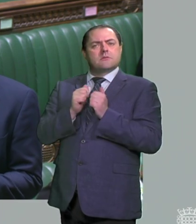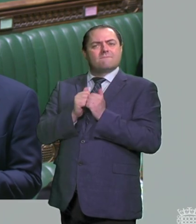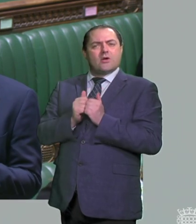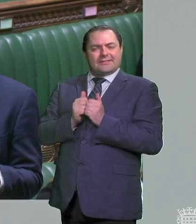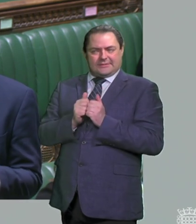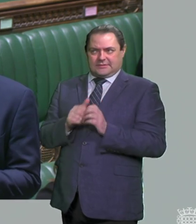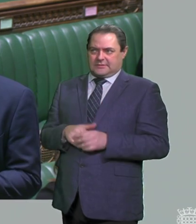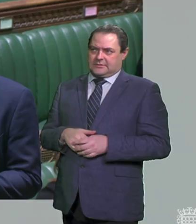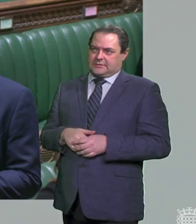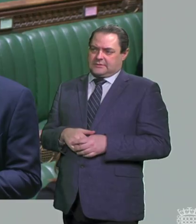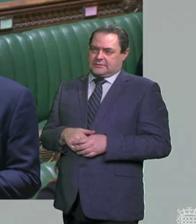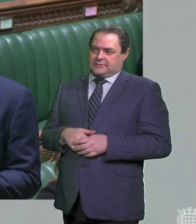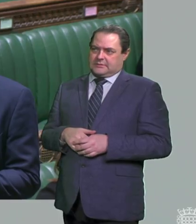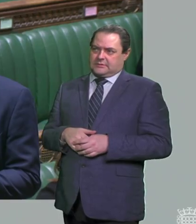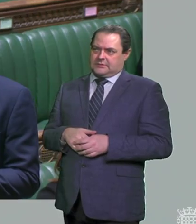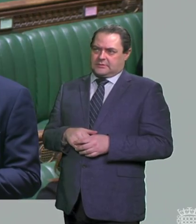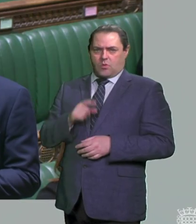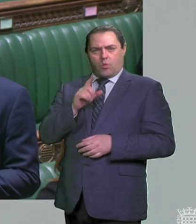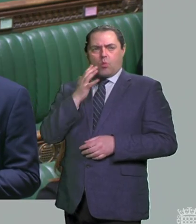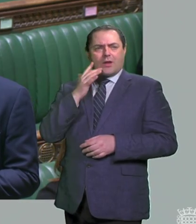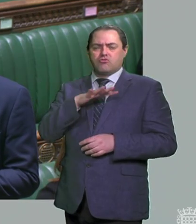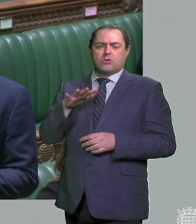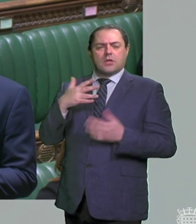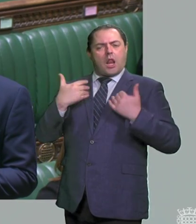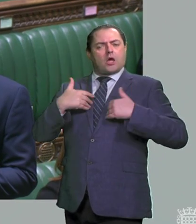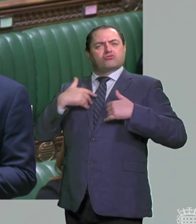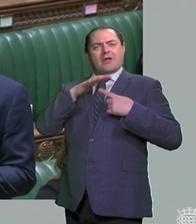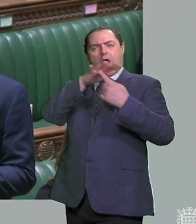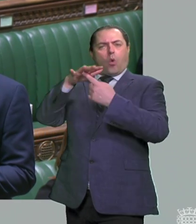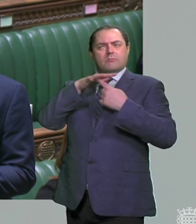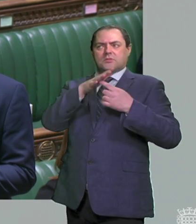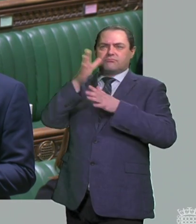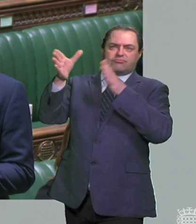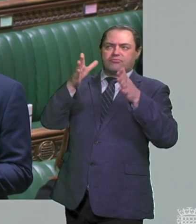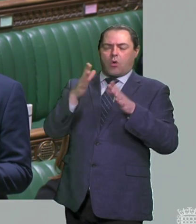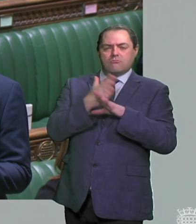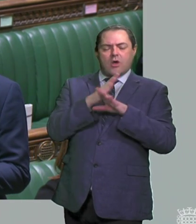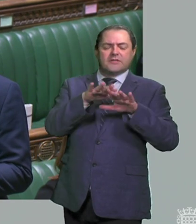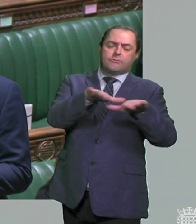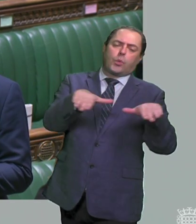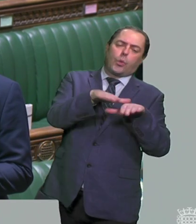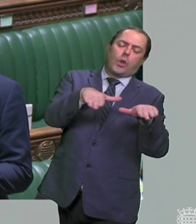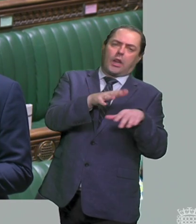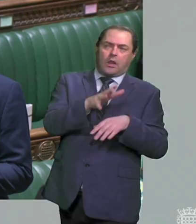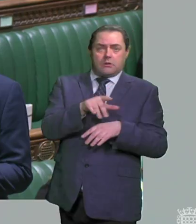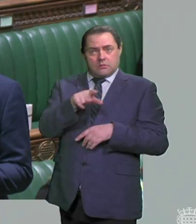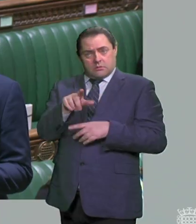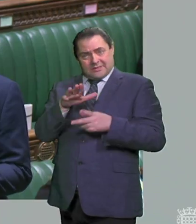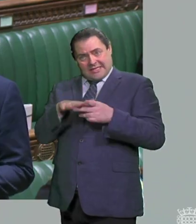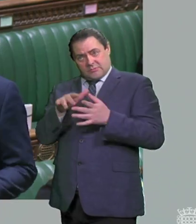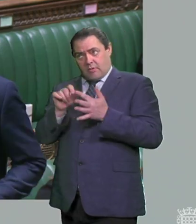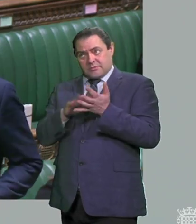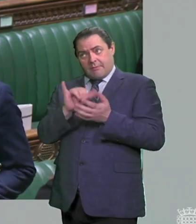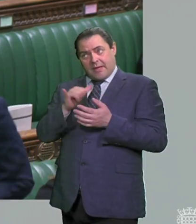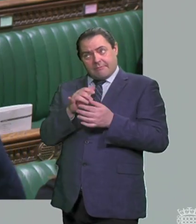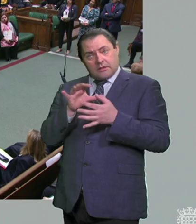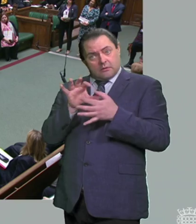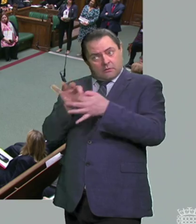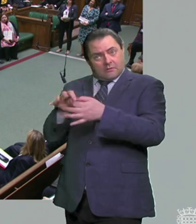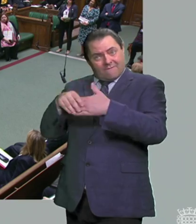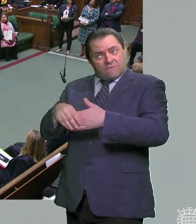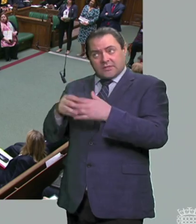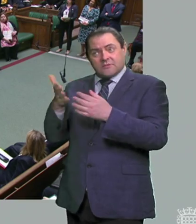When the Prime Minister is not taking luxury helicopter rides and splashing about in his private pool, will the Deputy Prime Minister recommend that he befriends somebody from the working class?